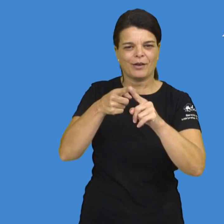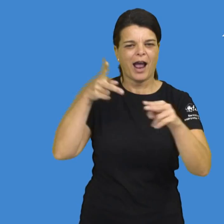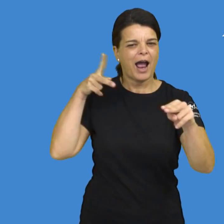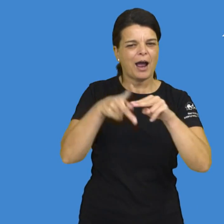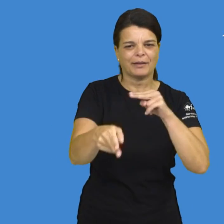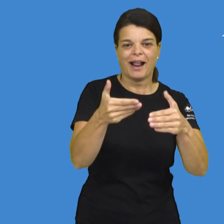evitar